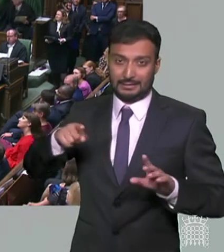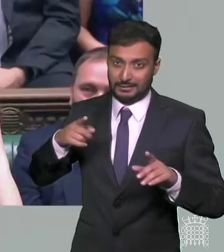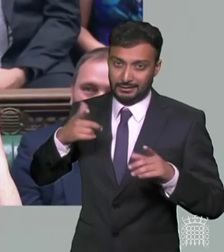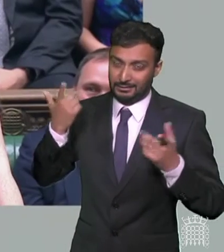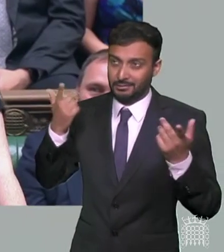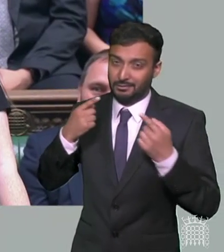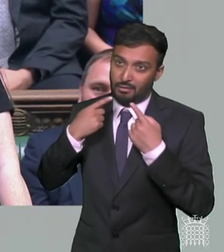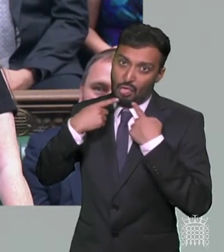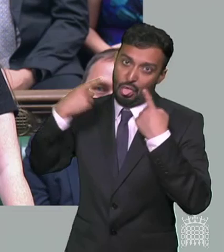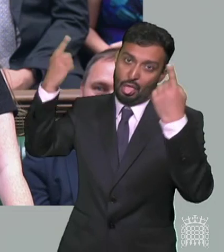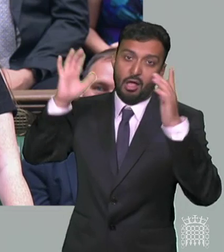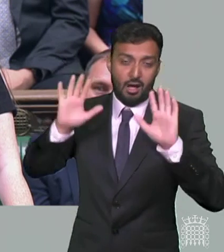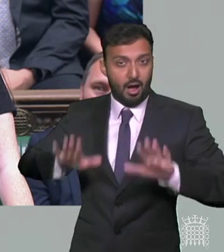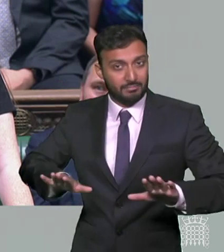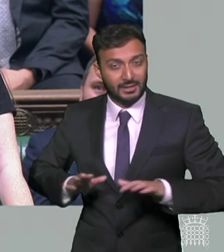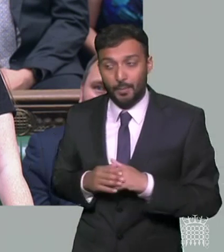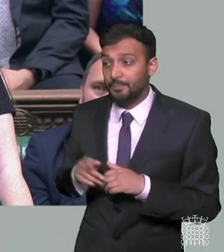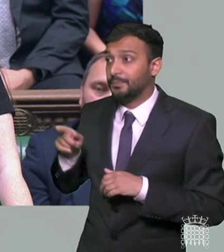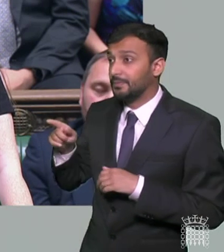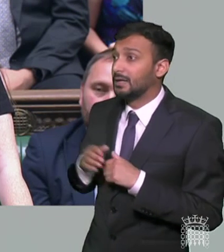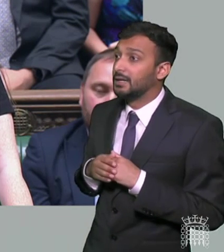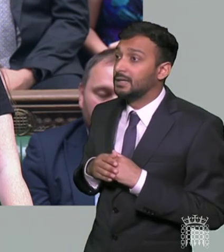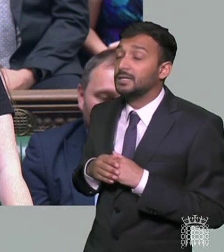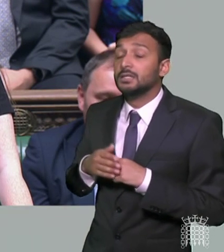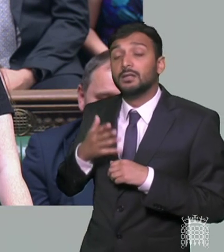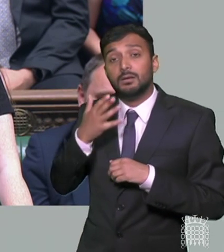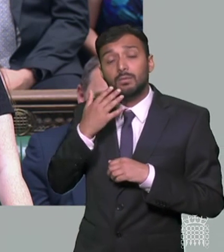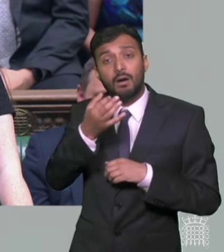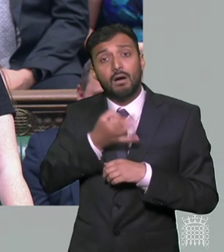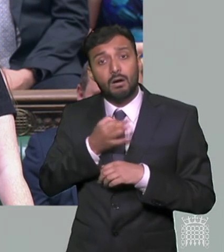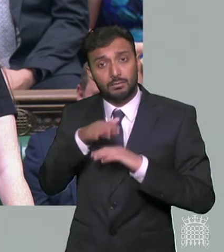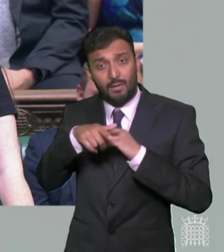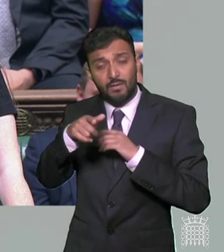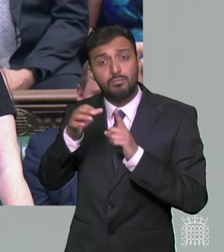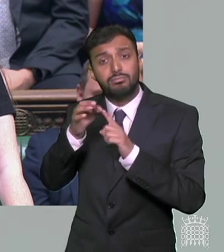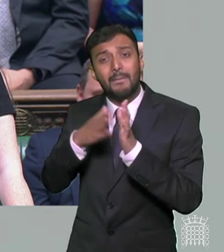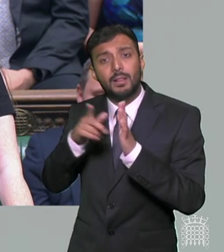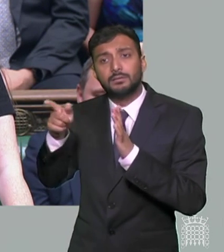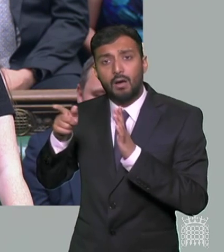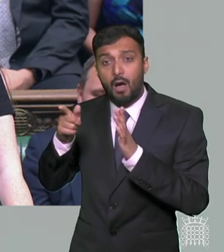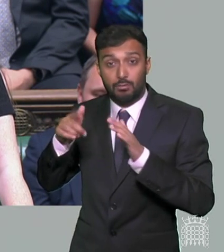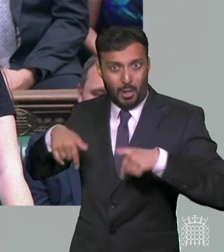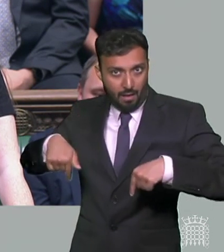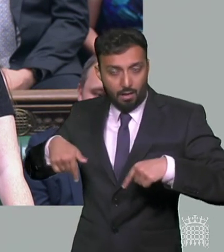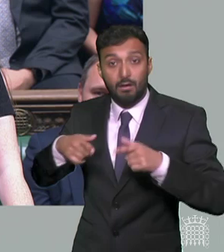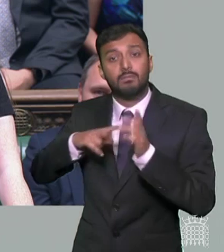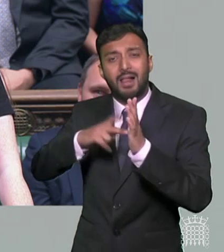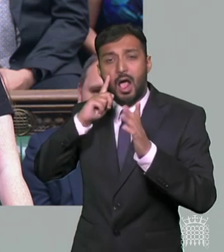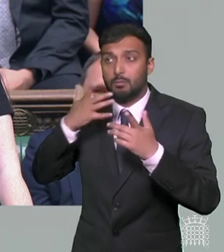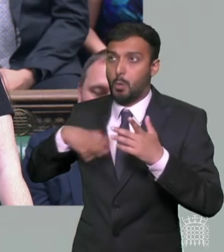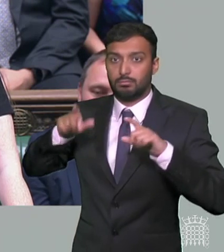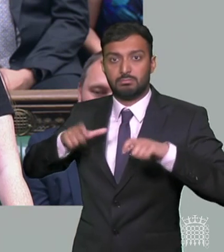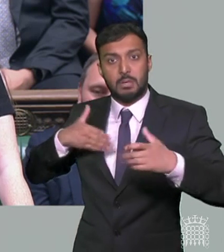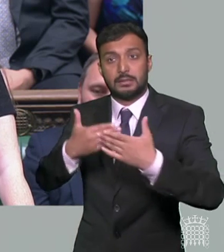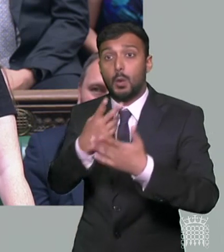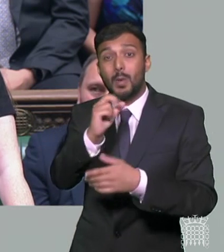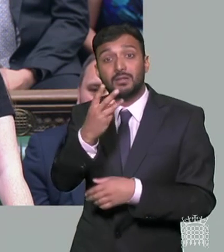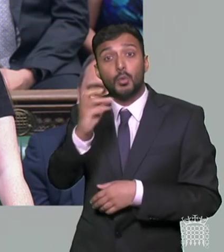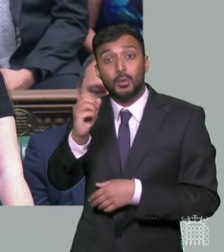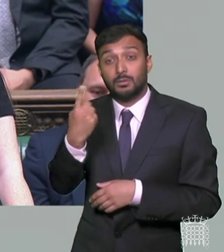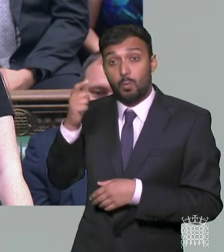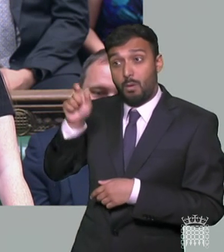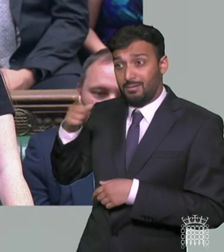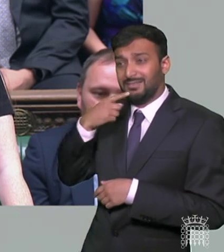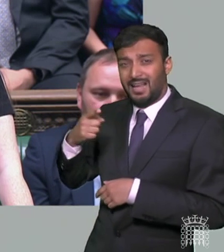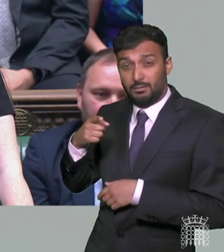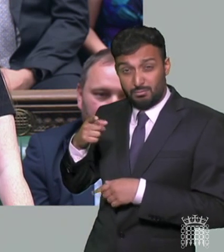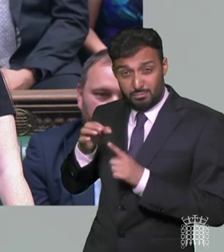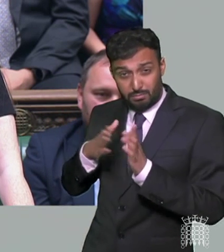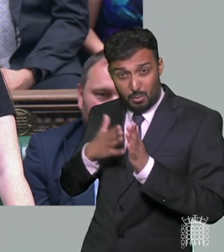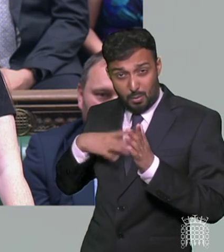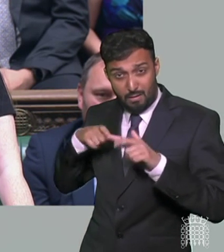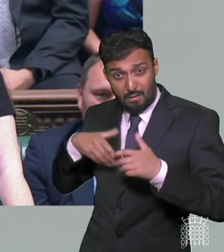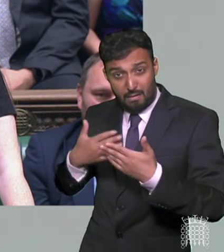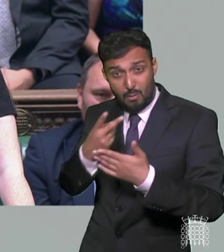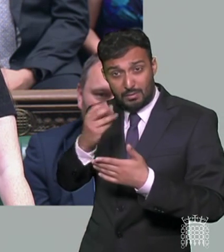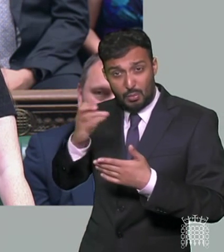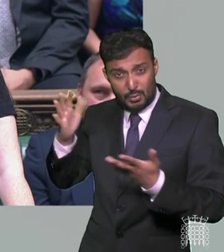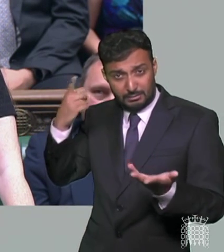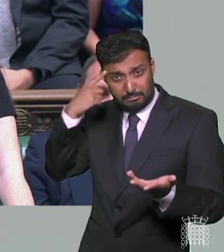When Conservative Back Benchers were asked about the absent Prime Minister’s plans to stick around until 2030, one said that he had “lost the plot” and another said that